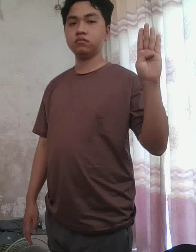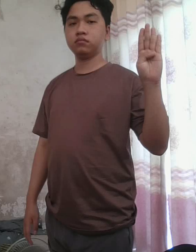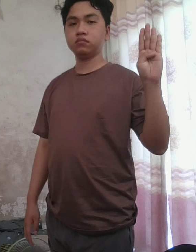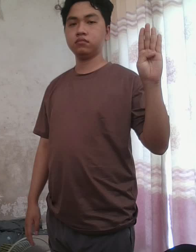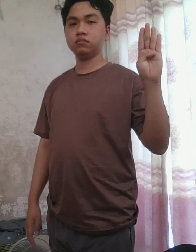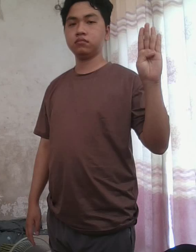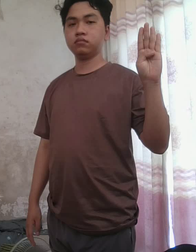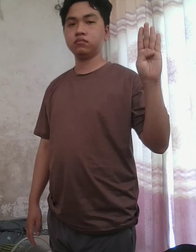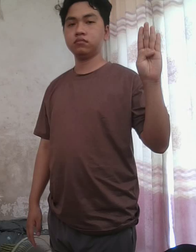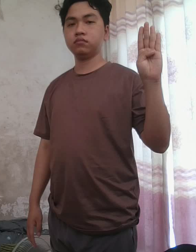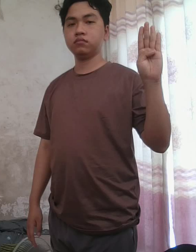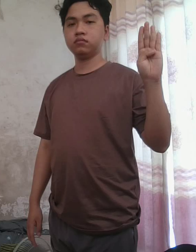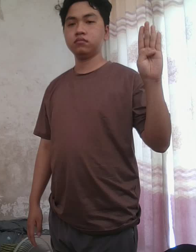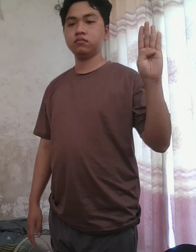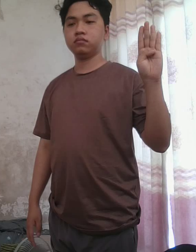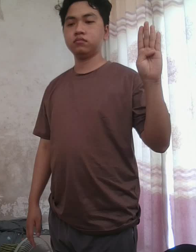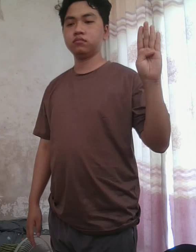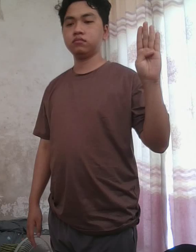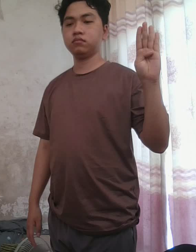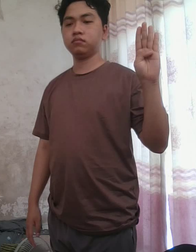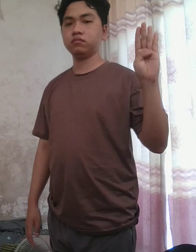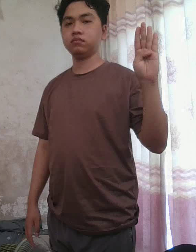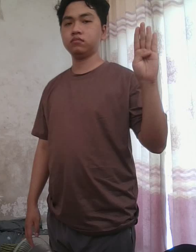b